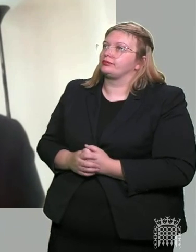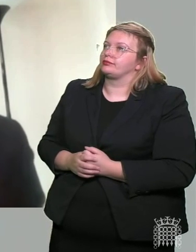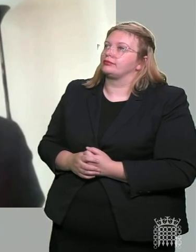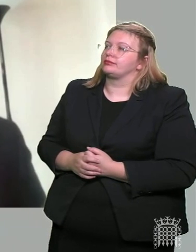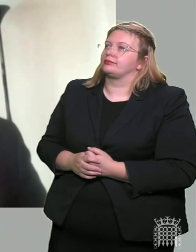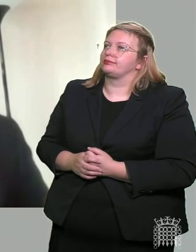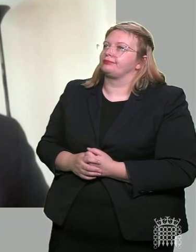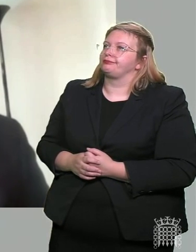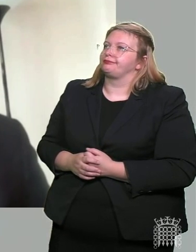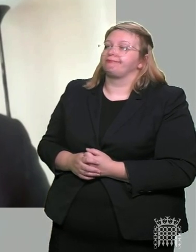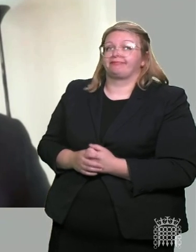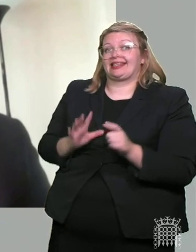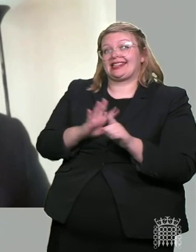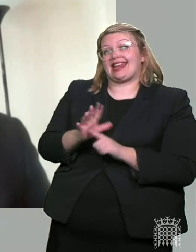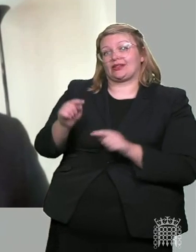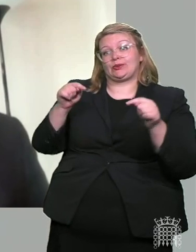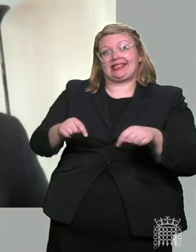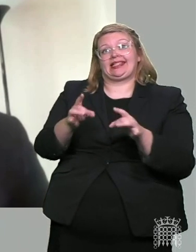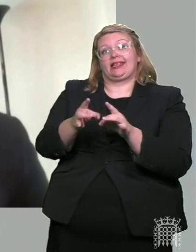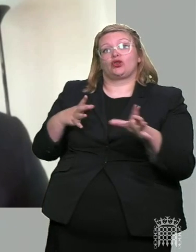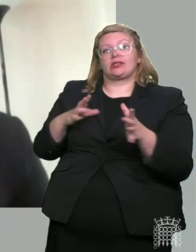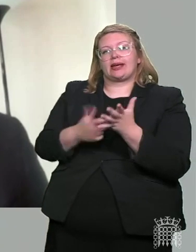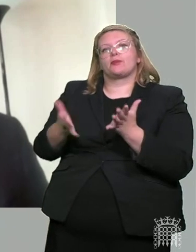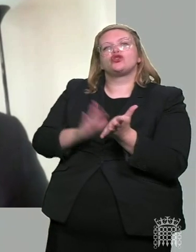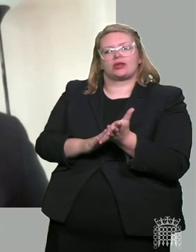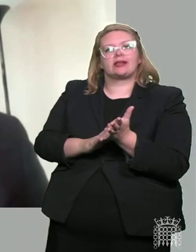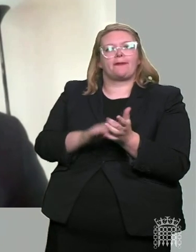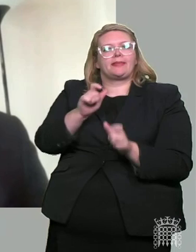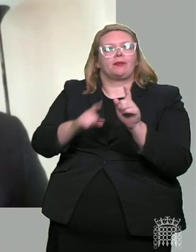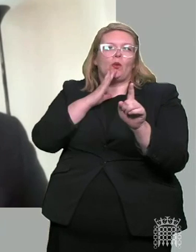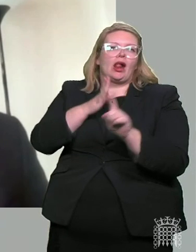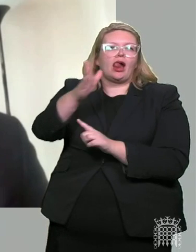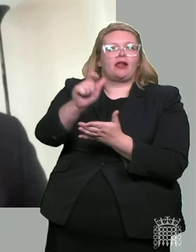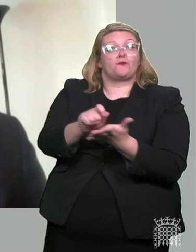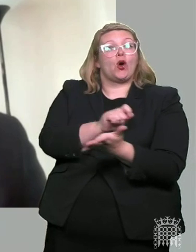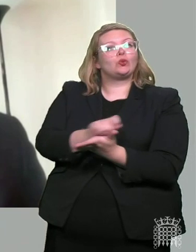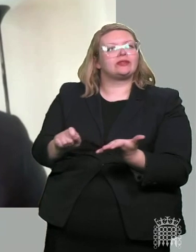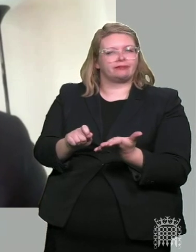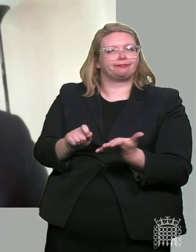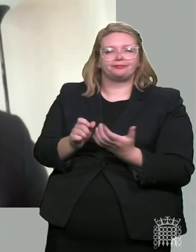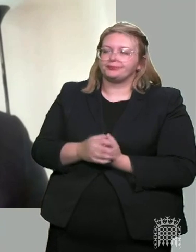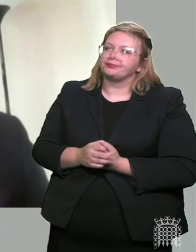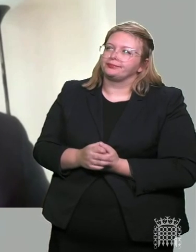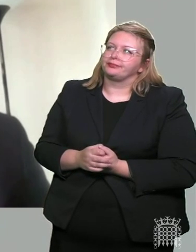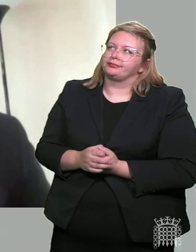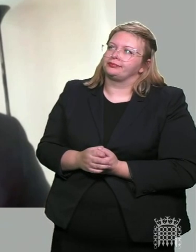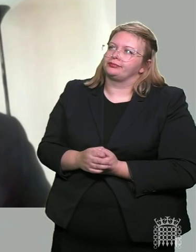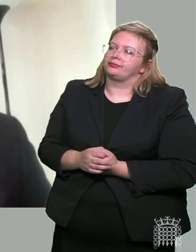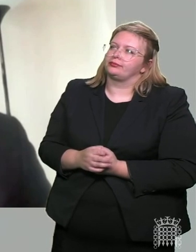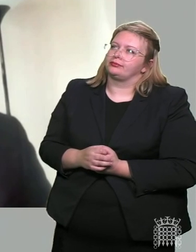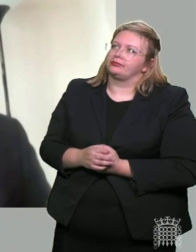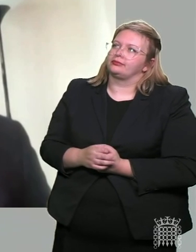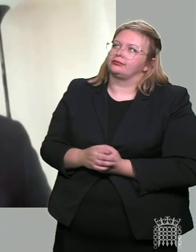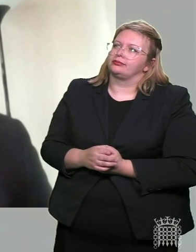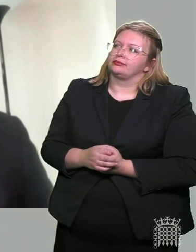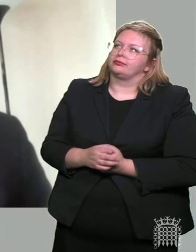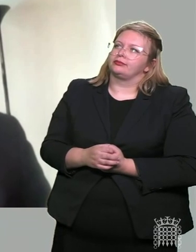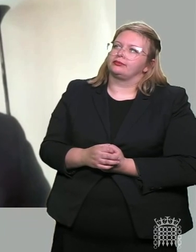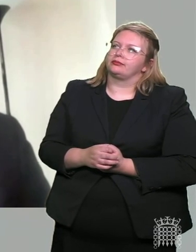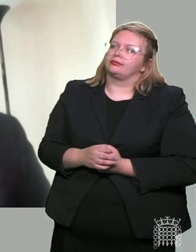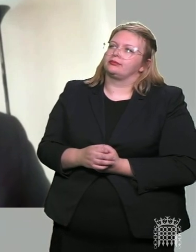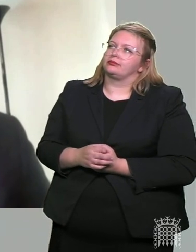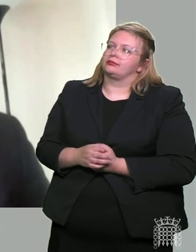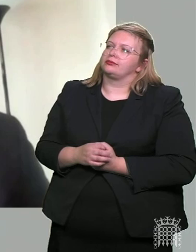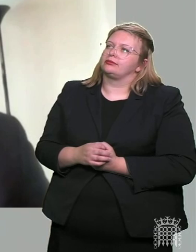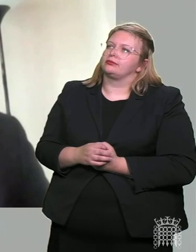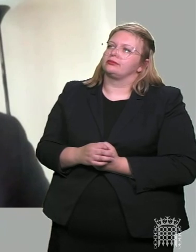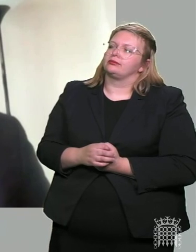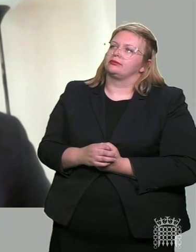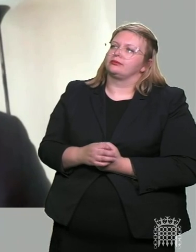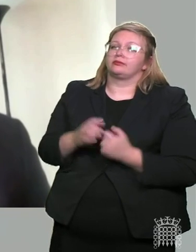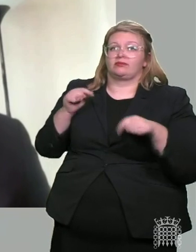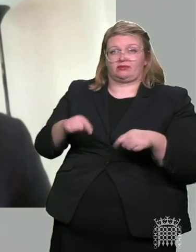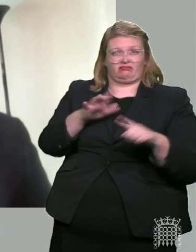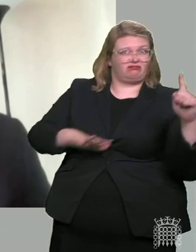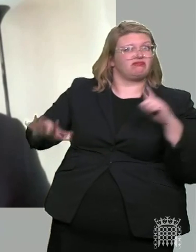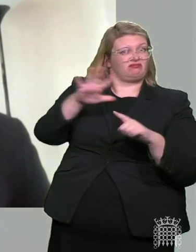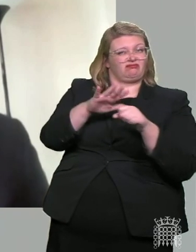Next week, residents here in Nottinghamshire will go out to vote for the first time since that incredibly successful 2019 election, where they elected a broad slate of Conservative MPs across every constituency in this county.